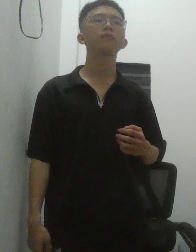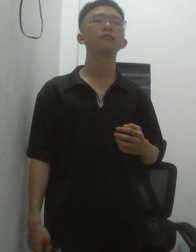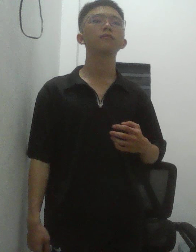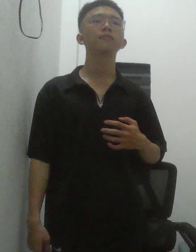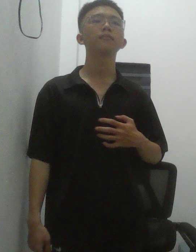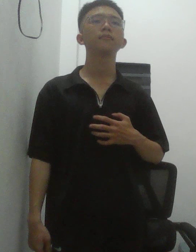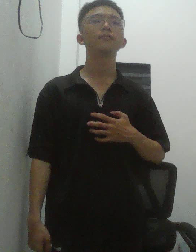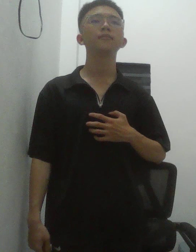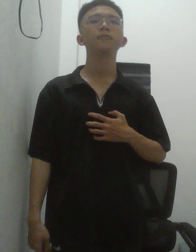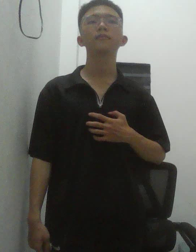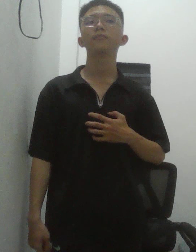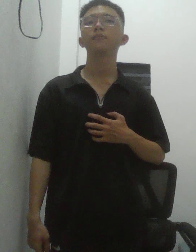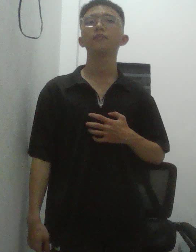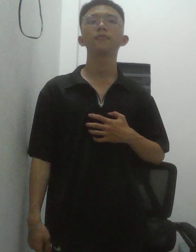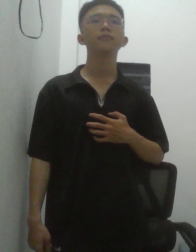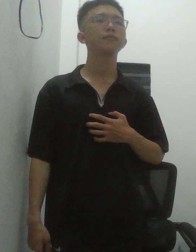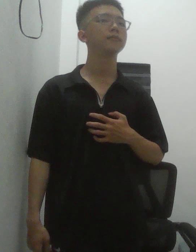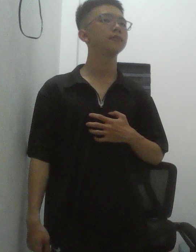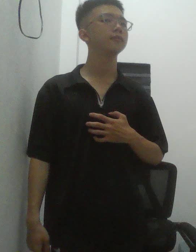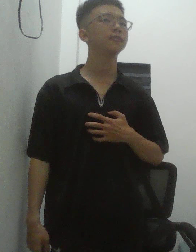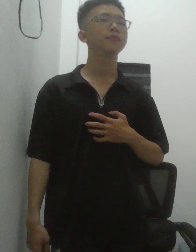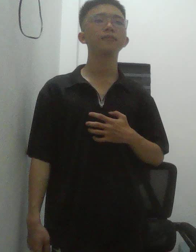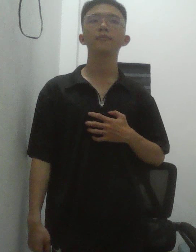khong thich